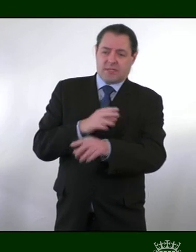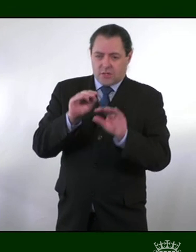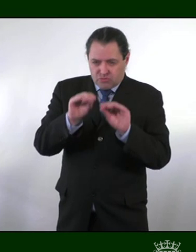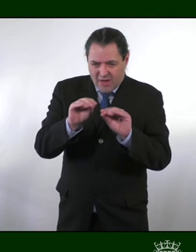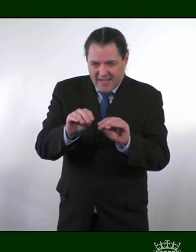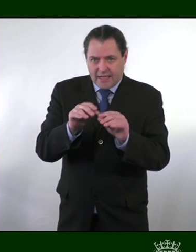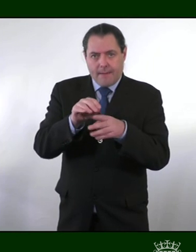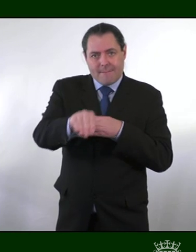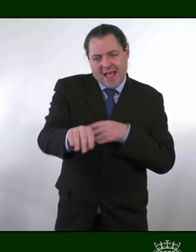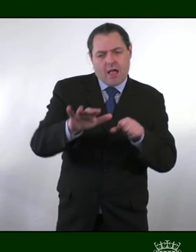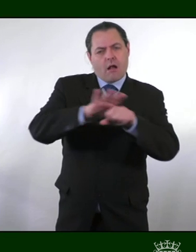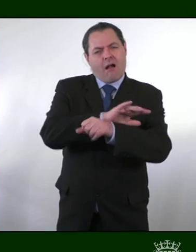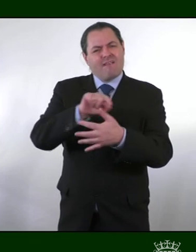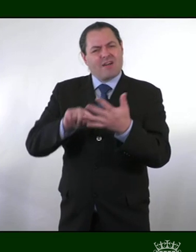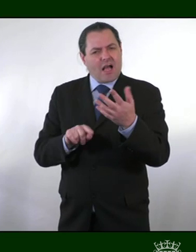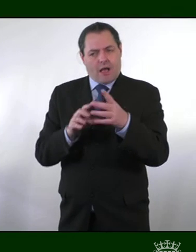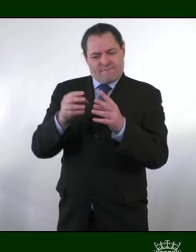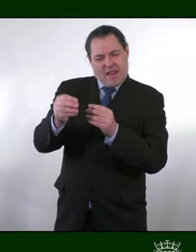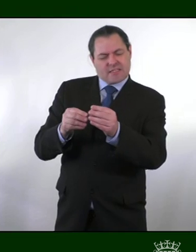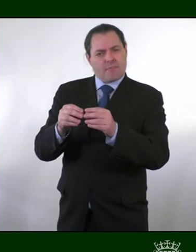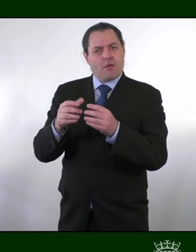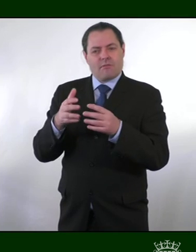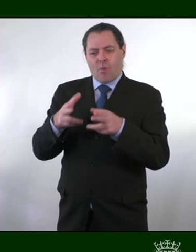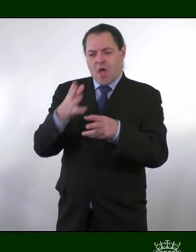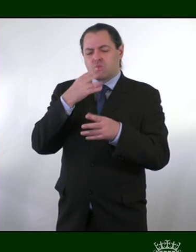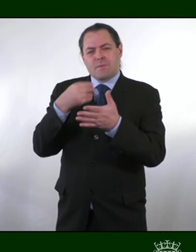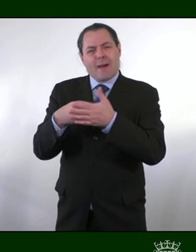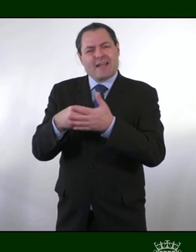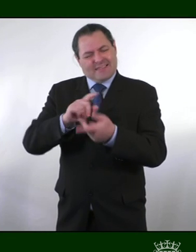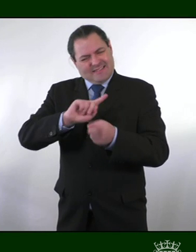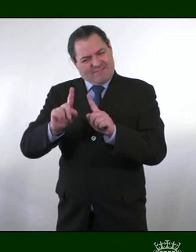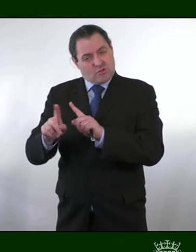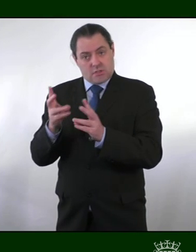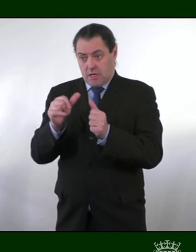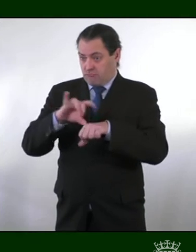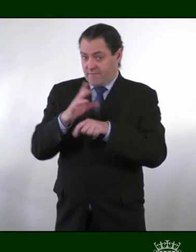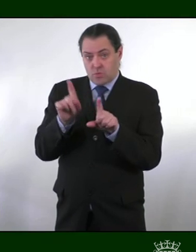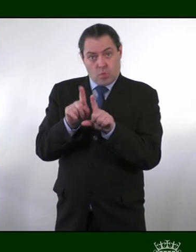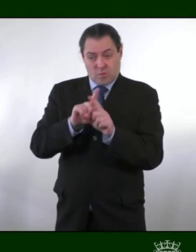We are also looking at ways to introduce even more flexibility for some professions.